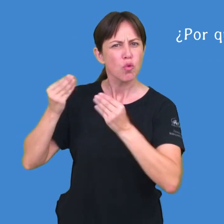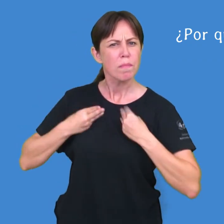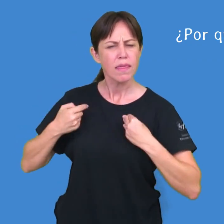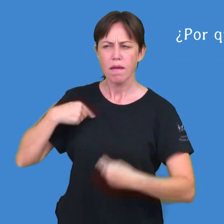vivir